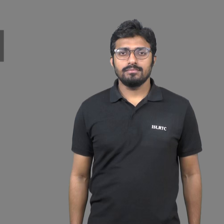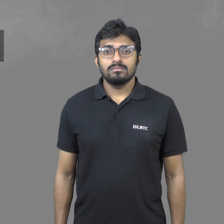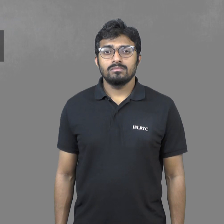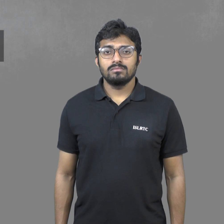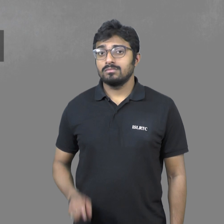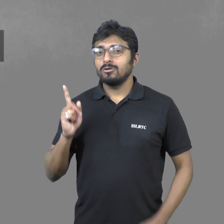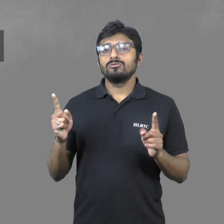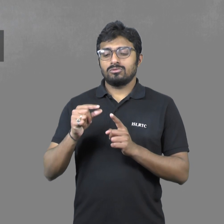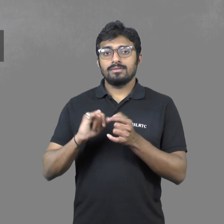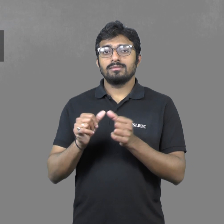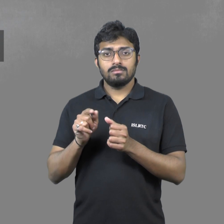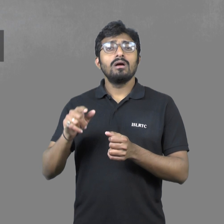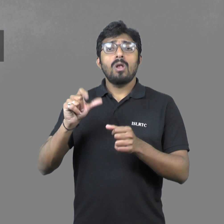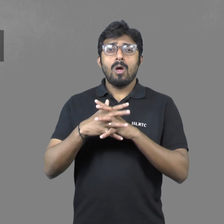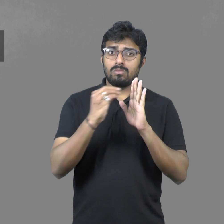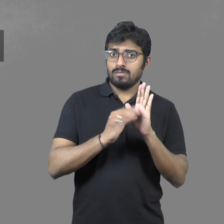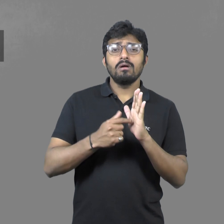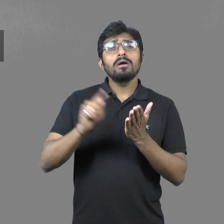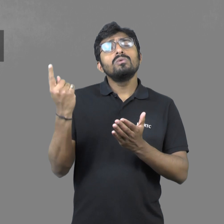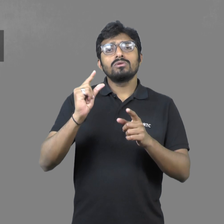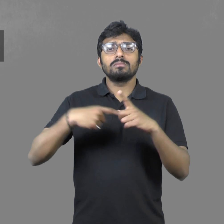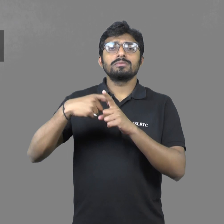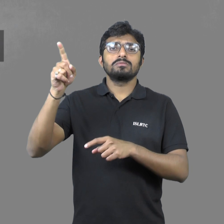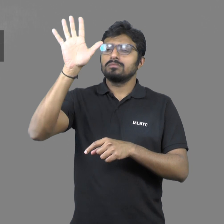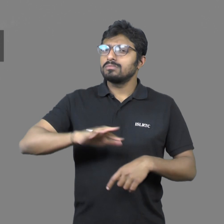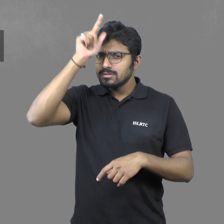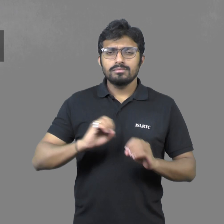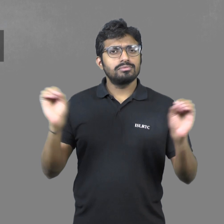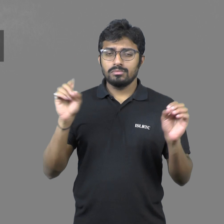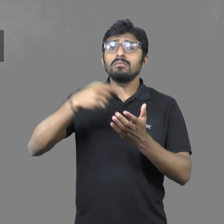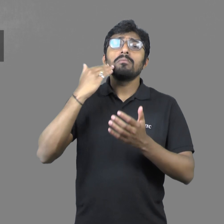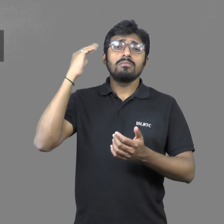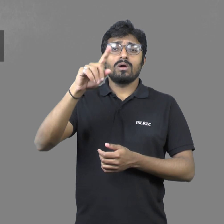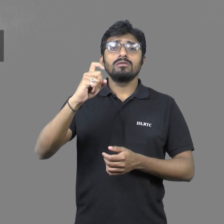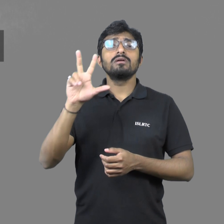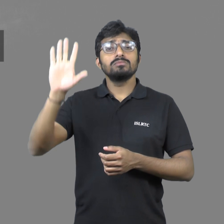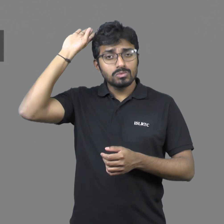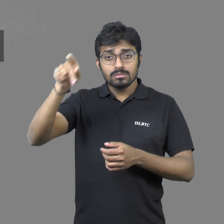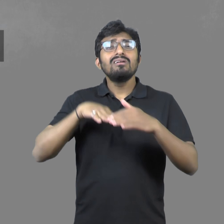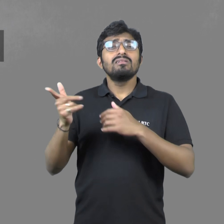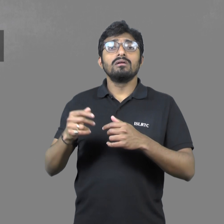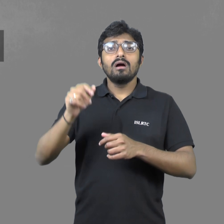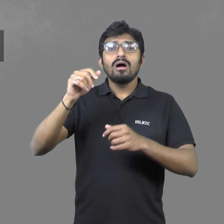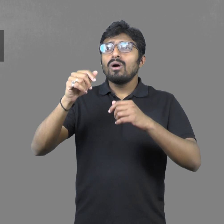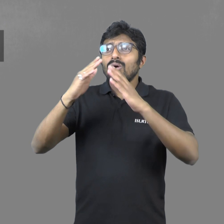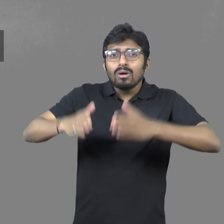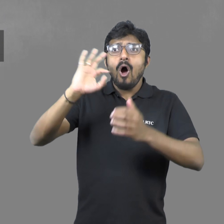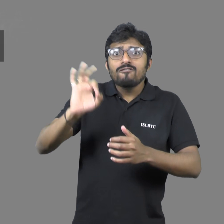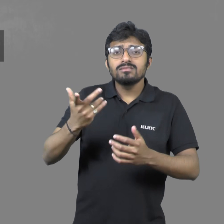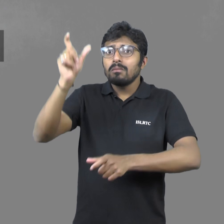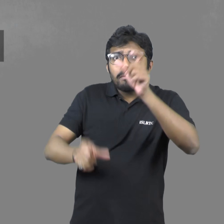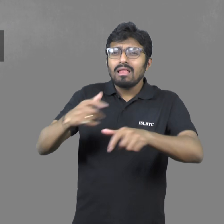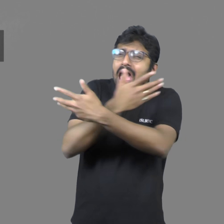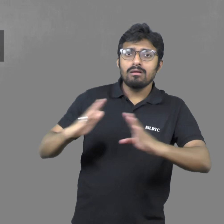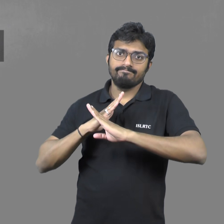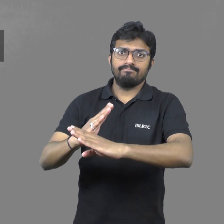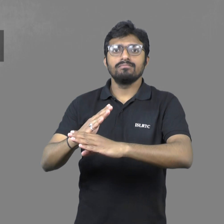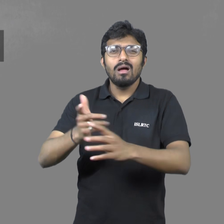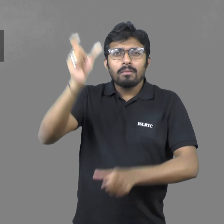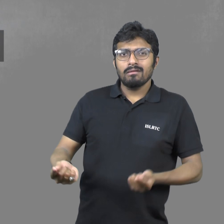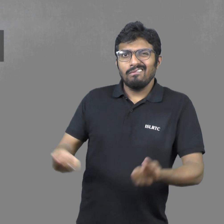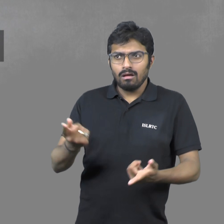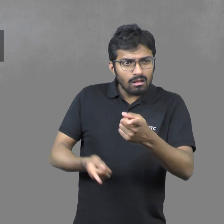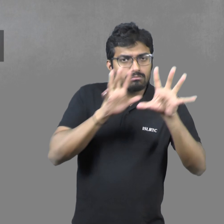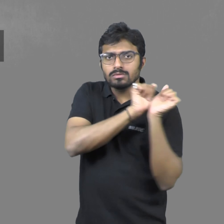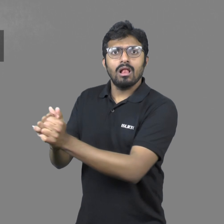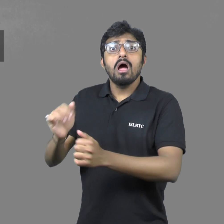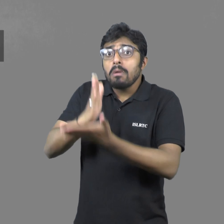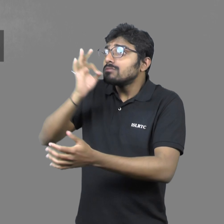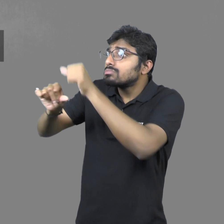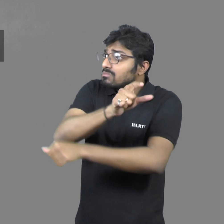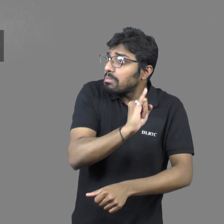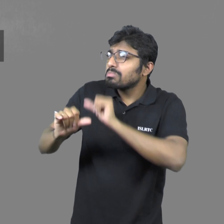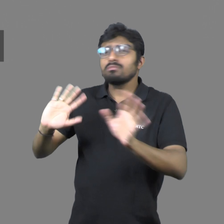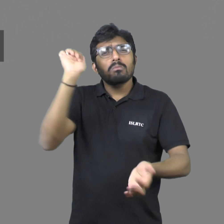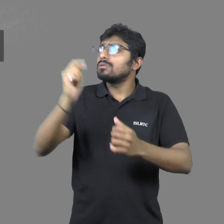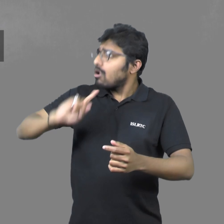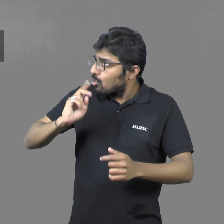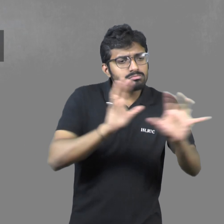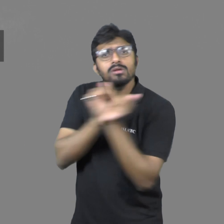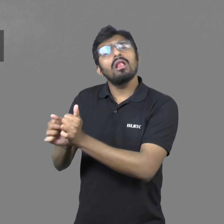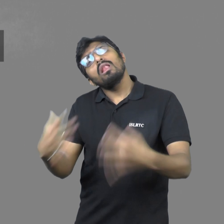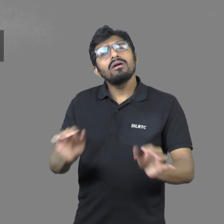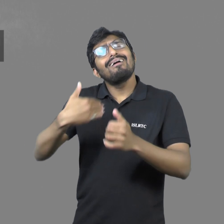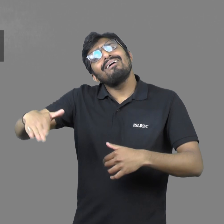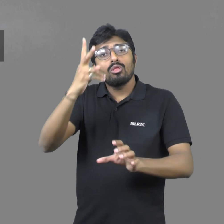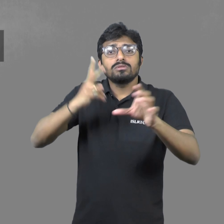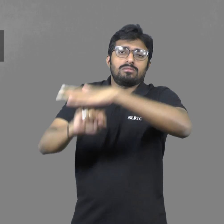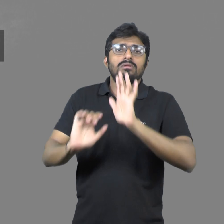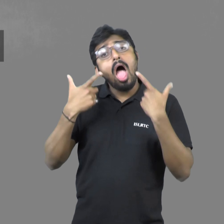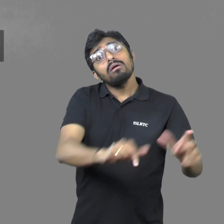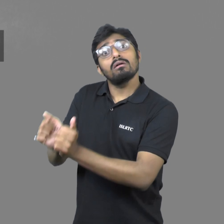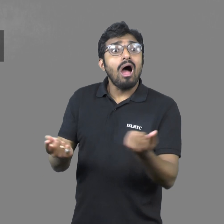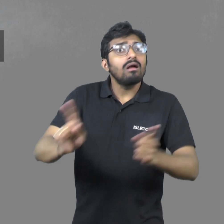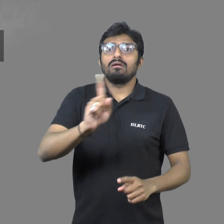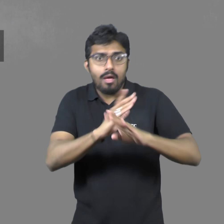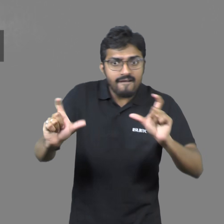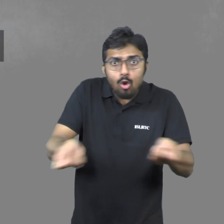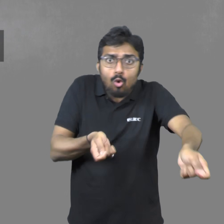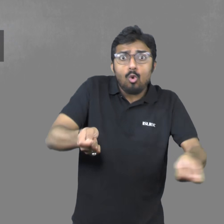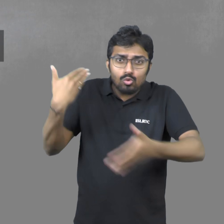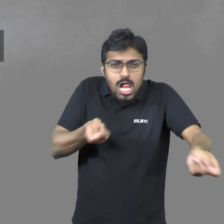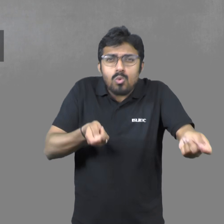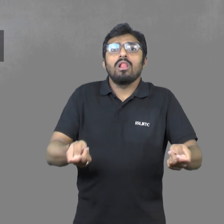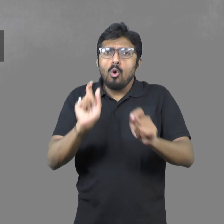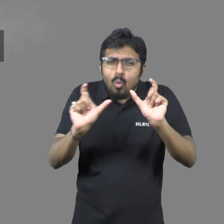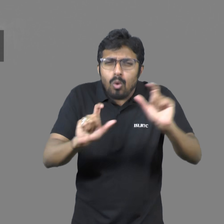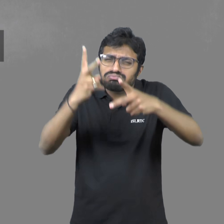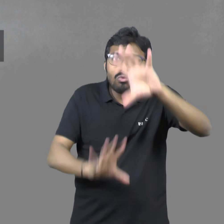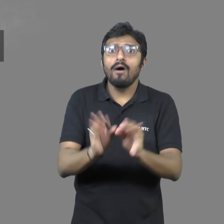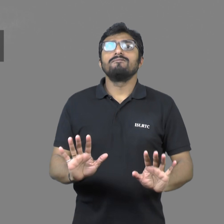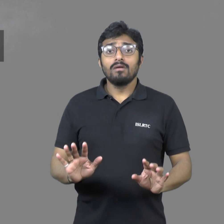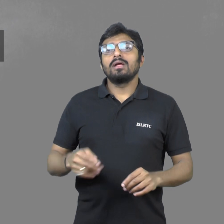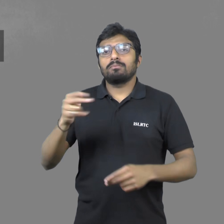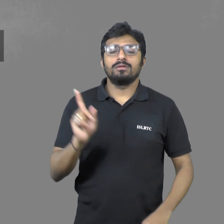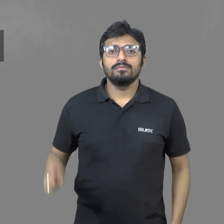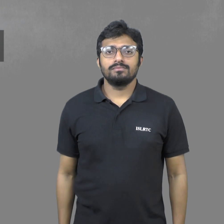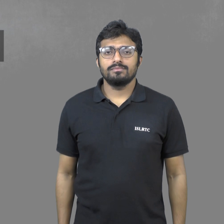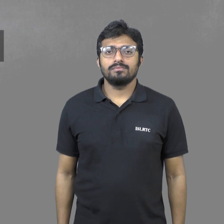Psa- Public Safety Act